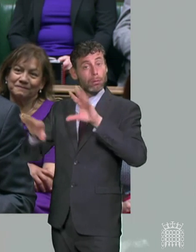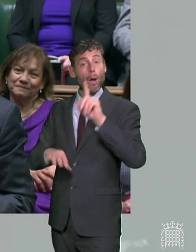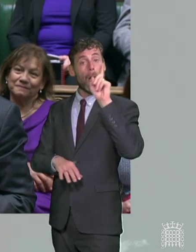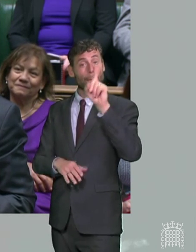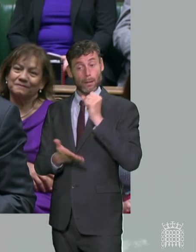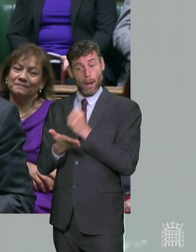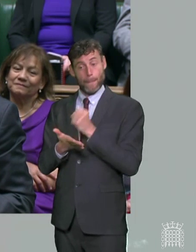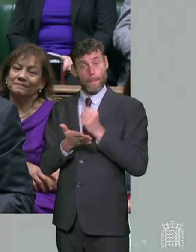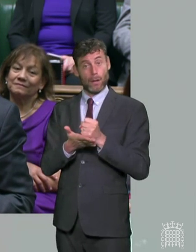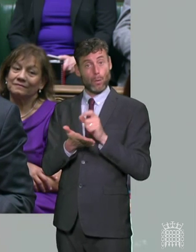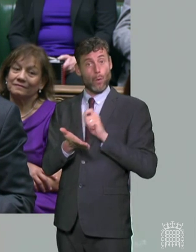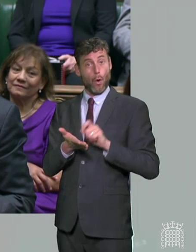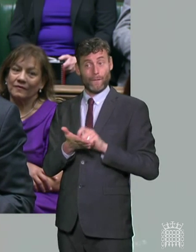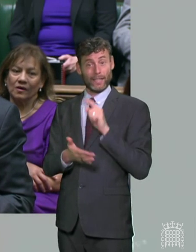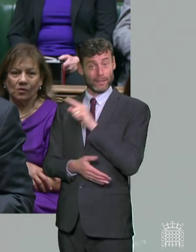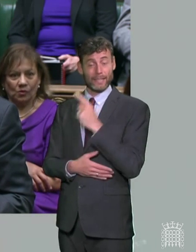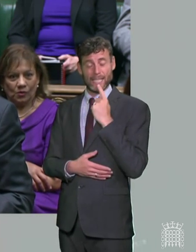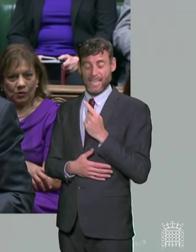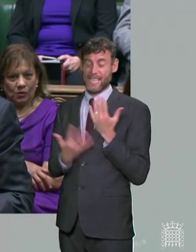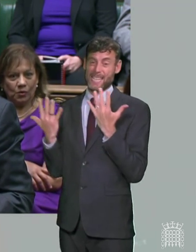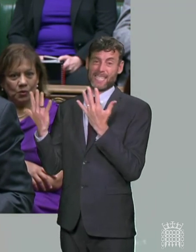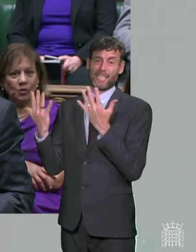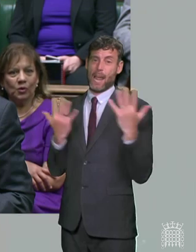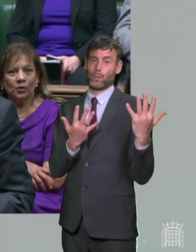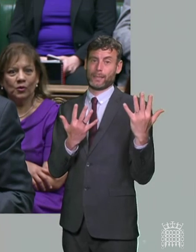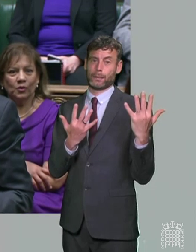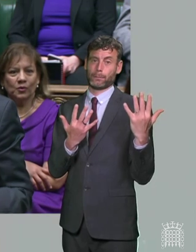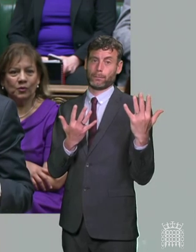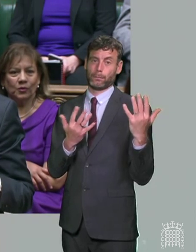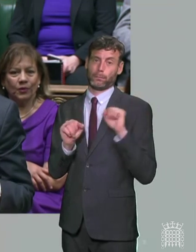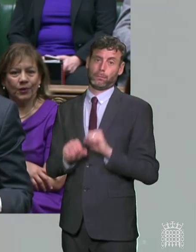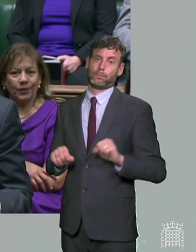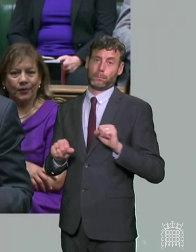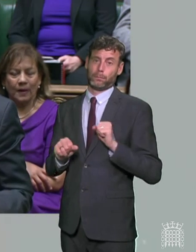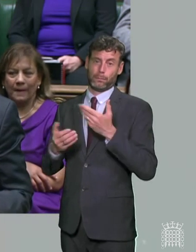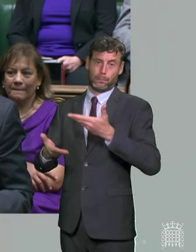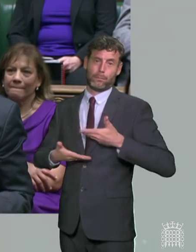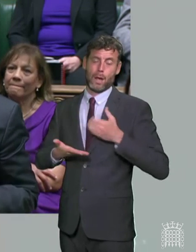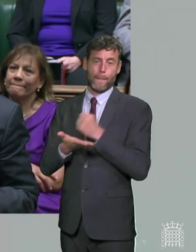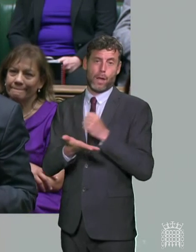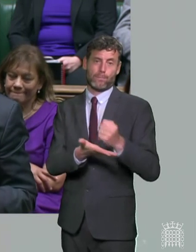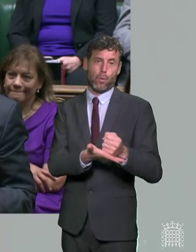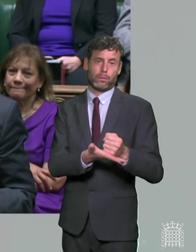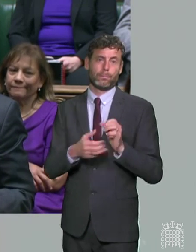Office is currently quoting a 10-week service time, and many of my constituents